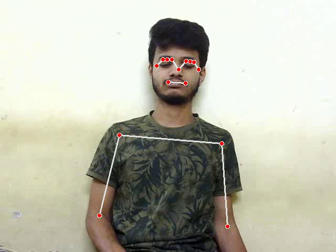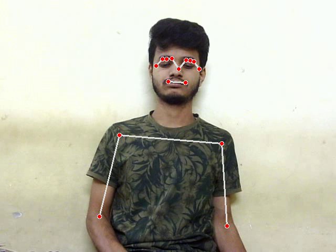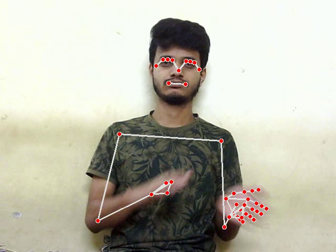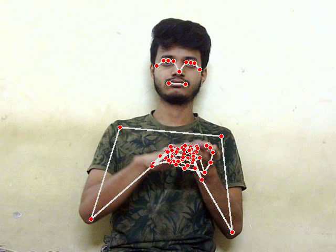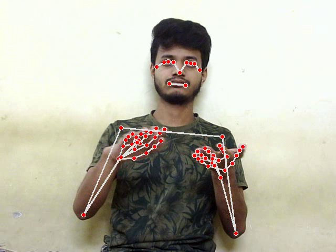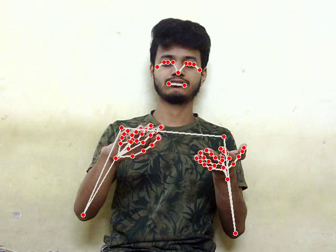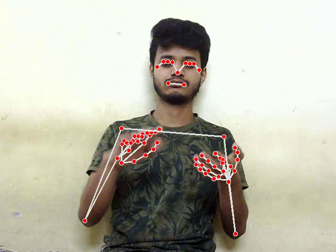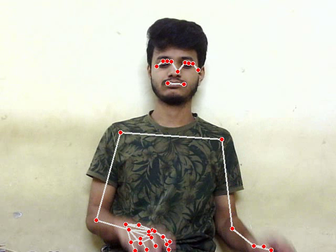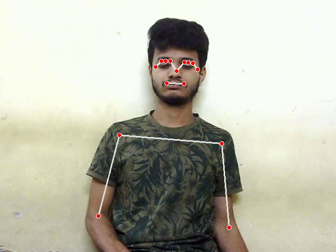nice